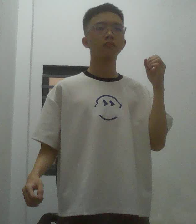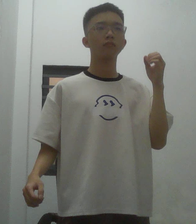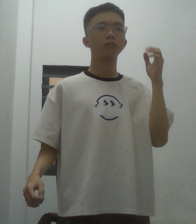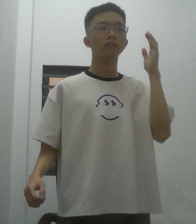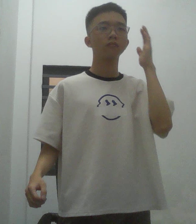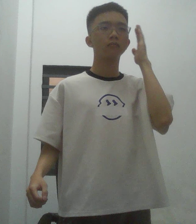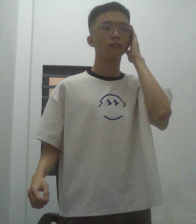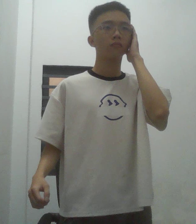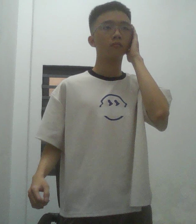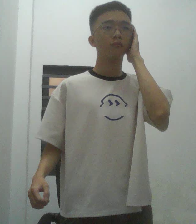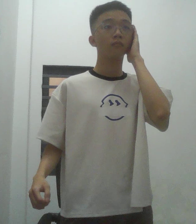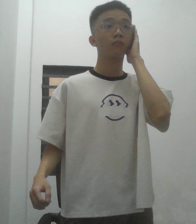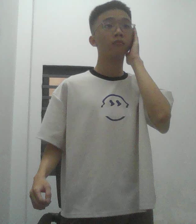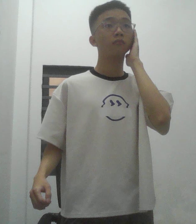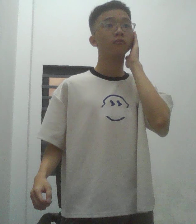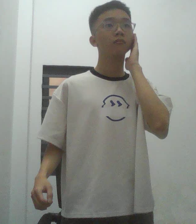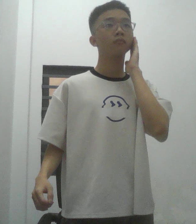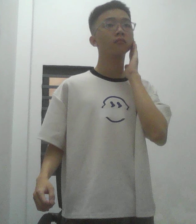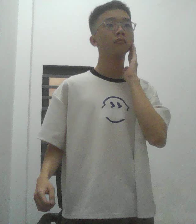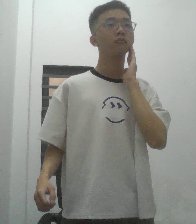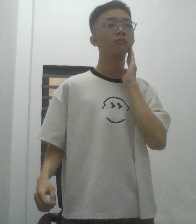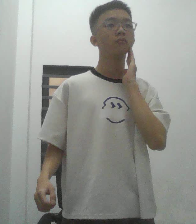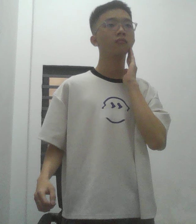dep